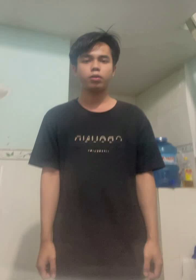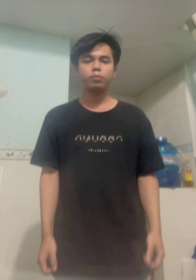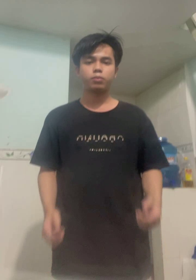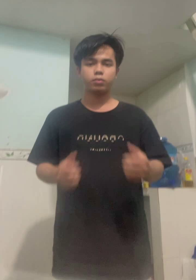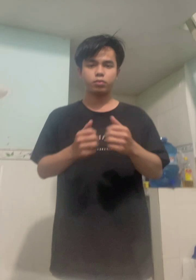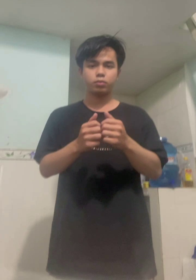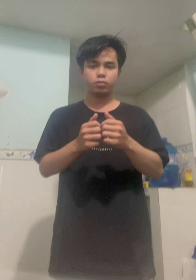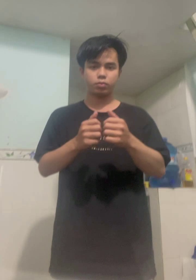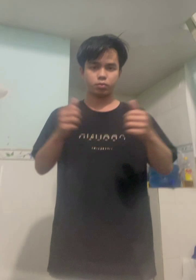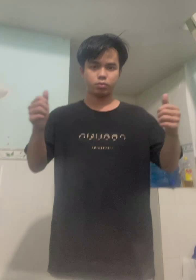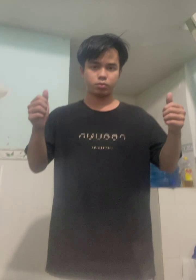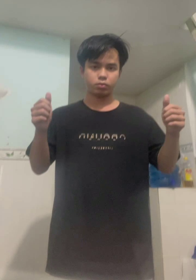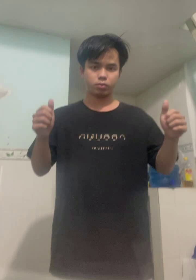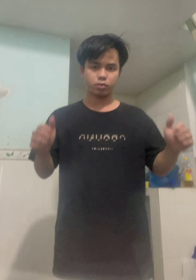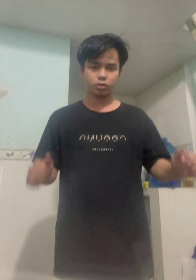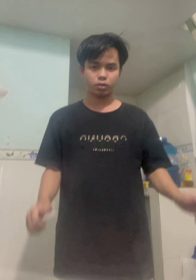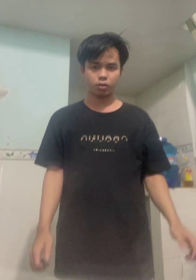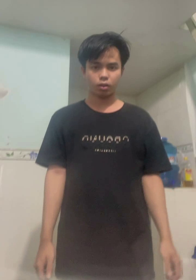chia cat